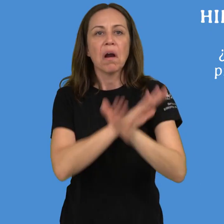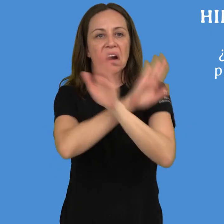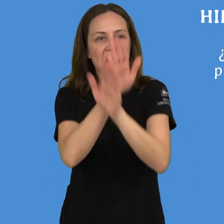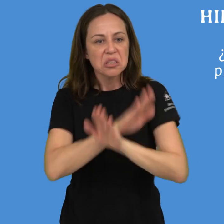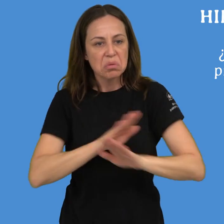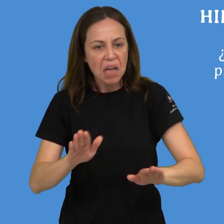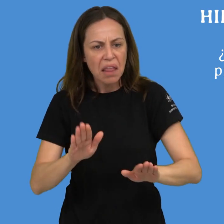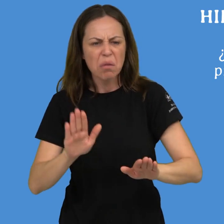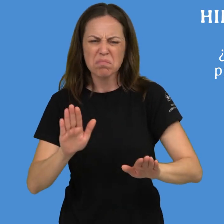resultado